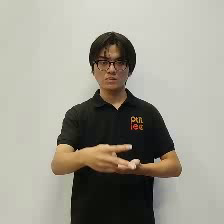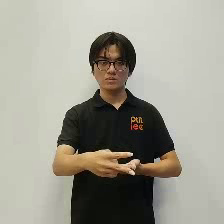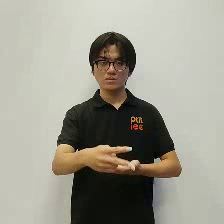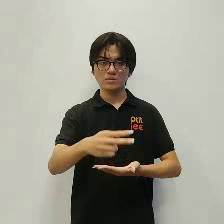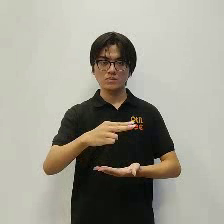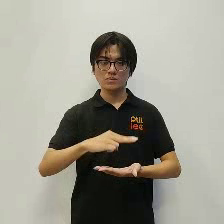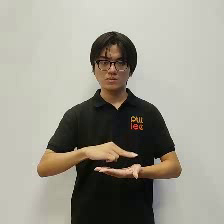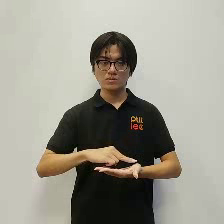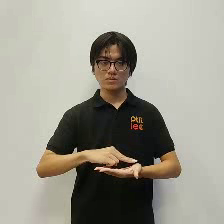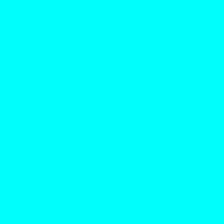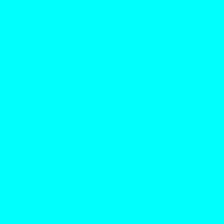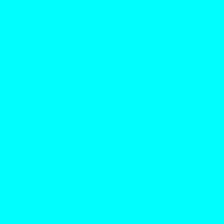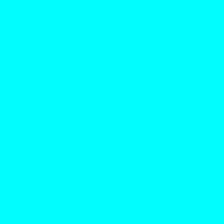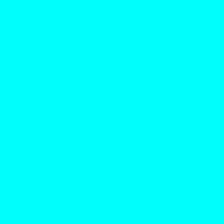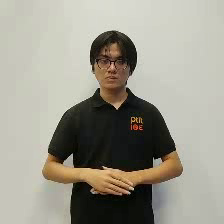Thức ăn